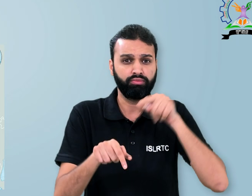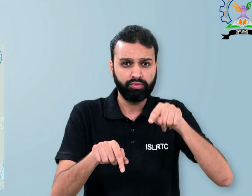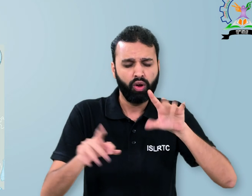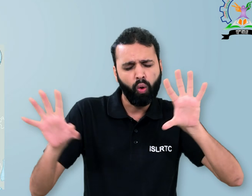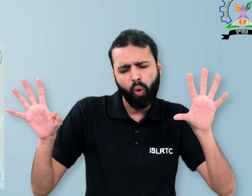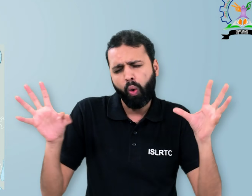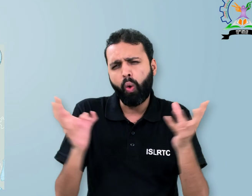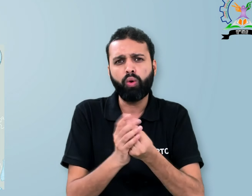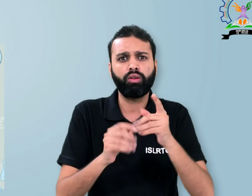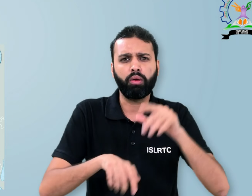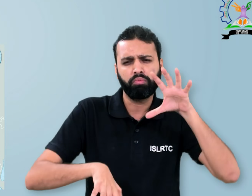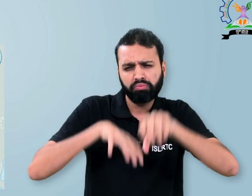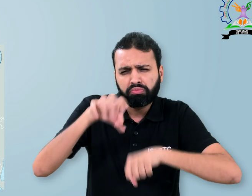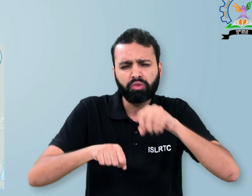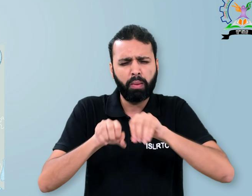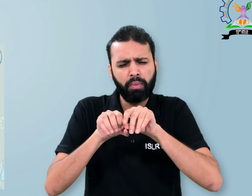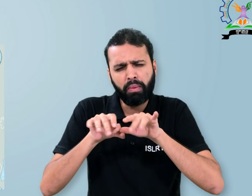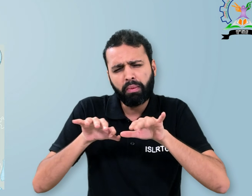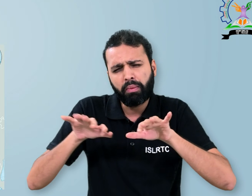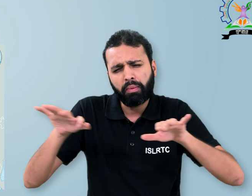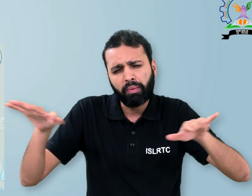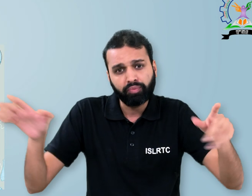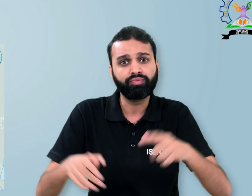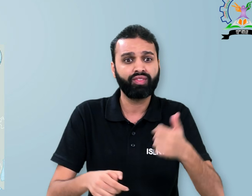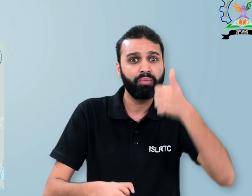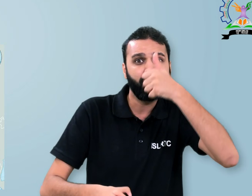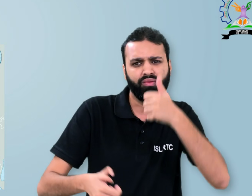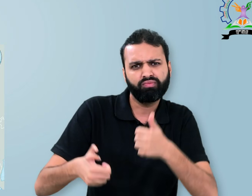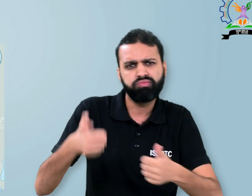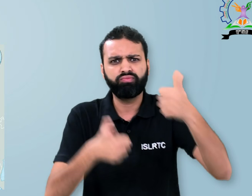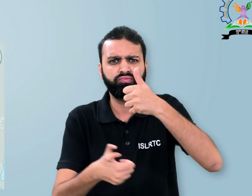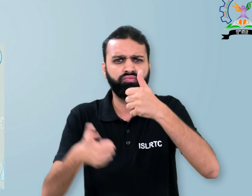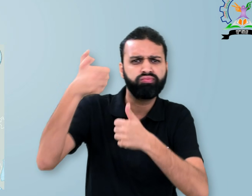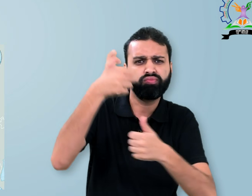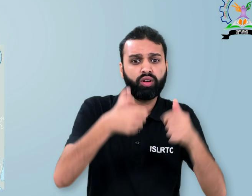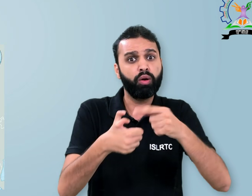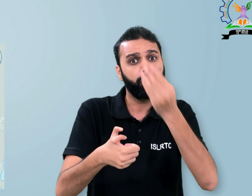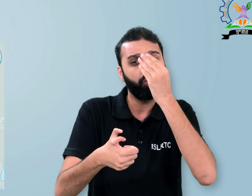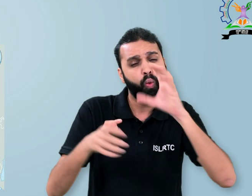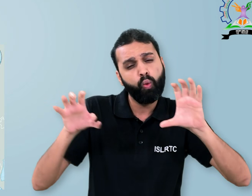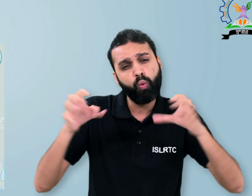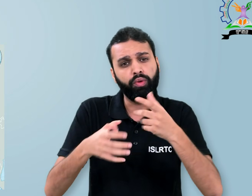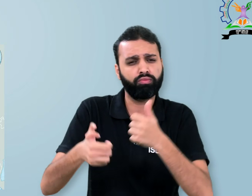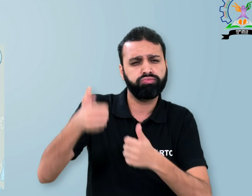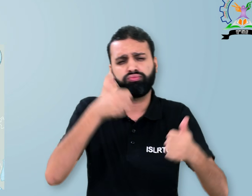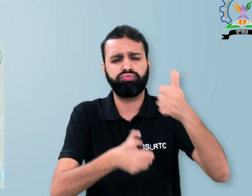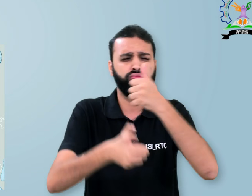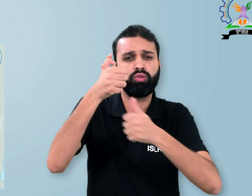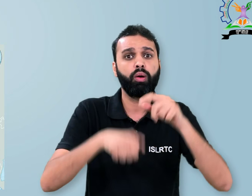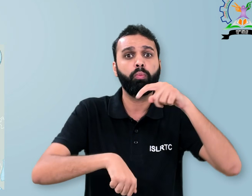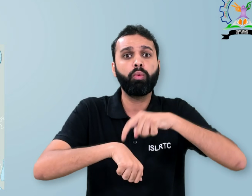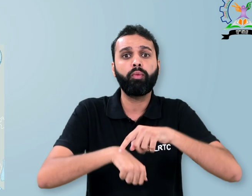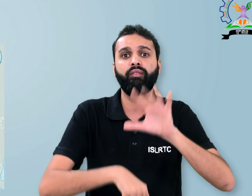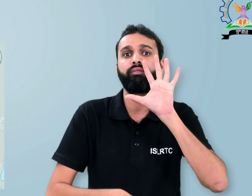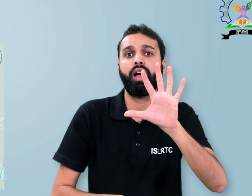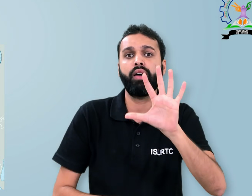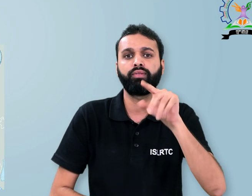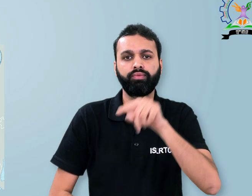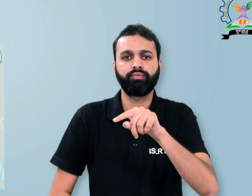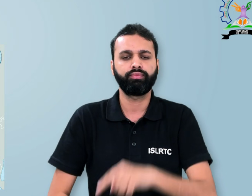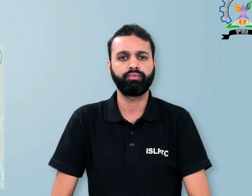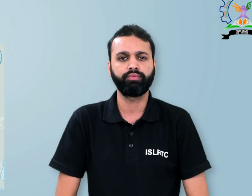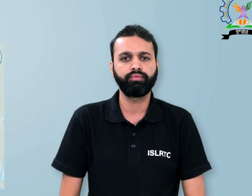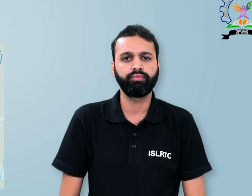Five dynasties ruled over the Delhi Sultanate